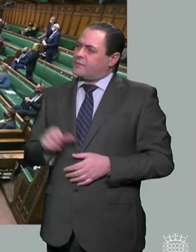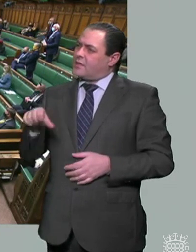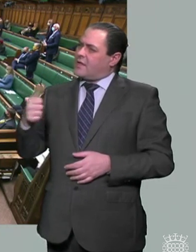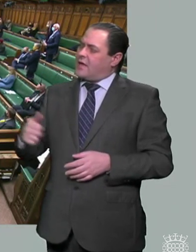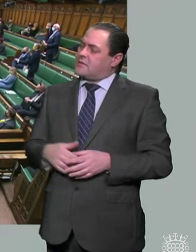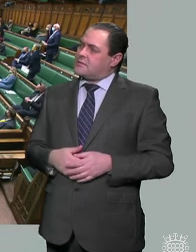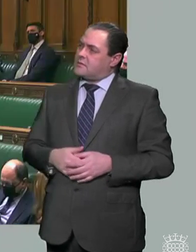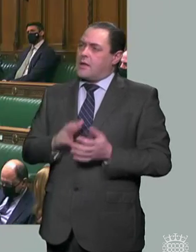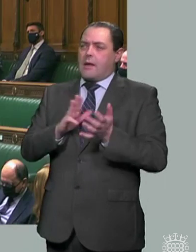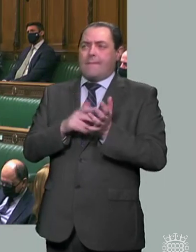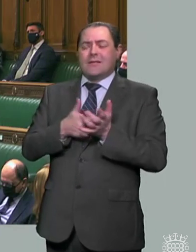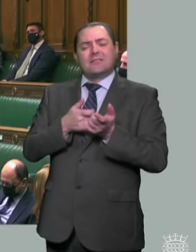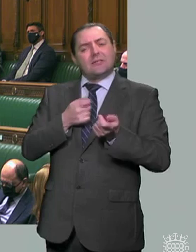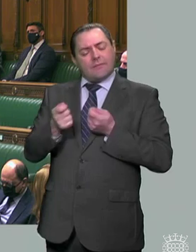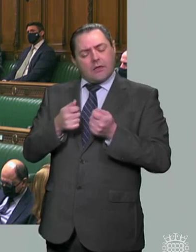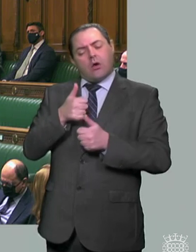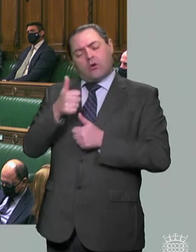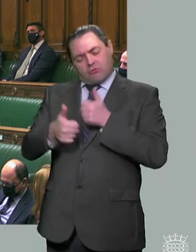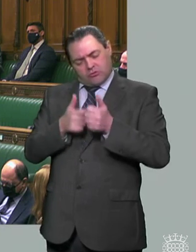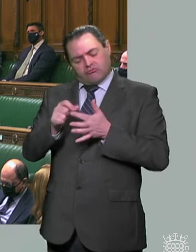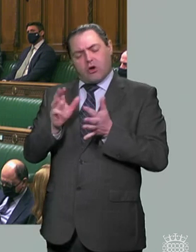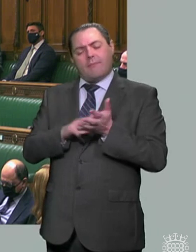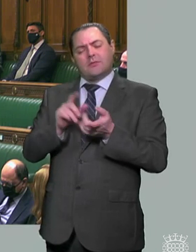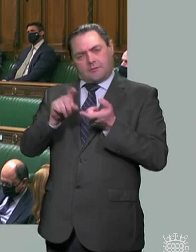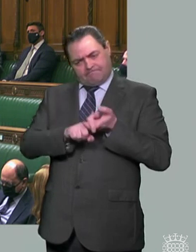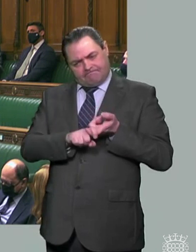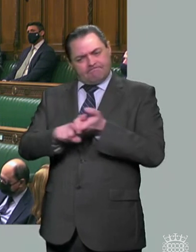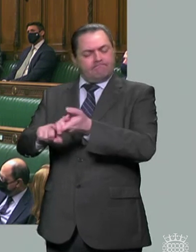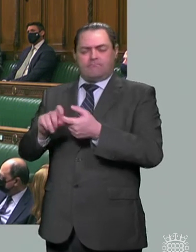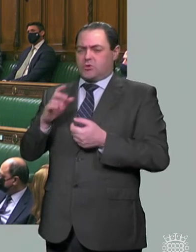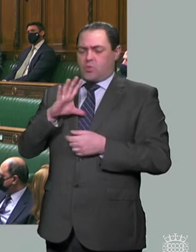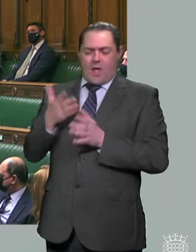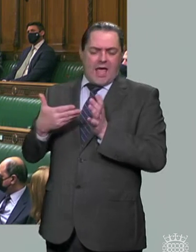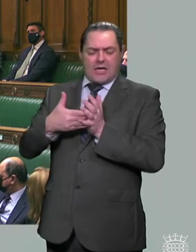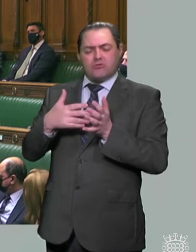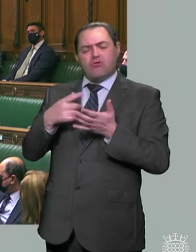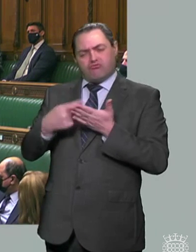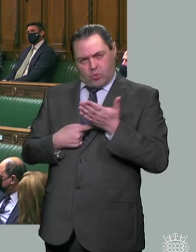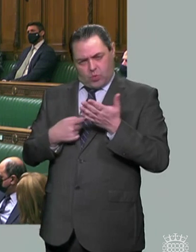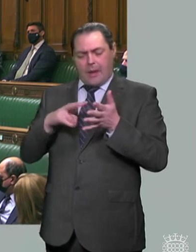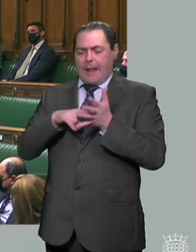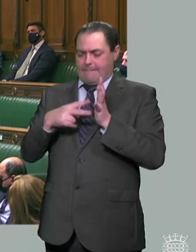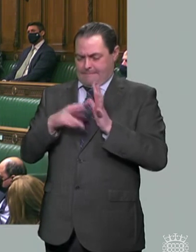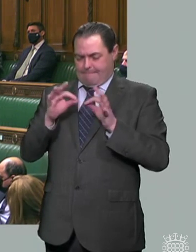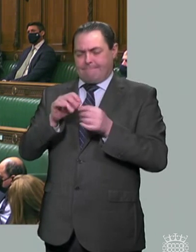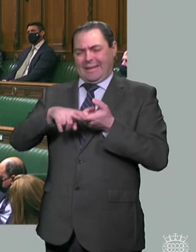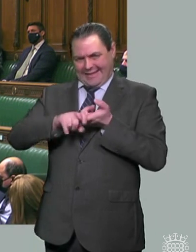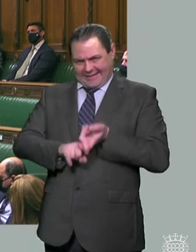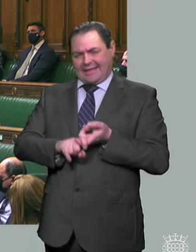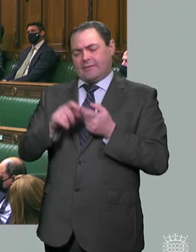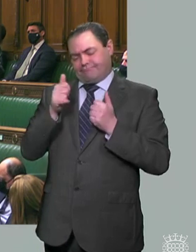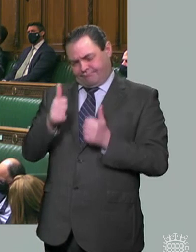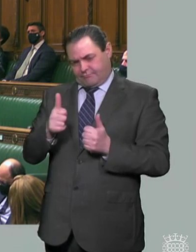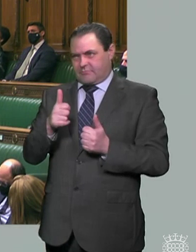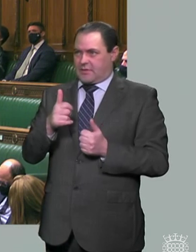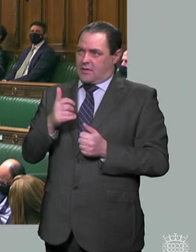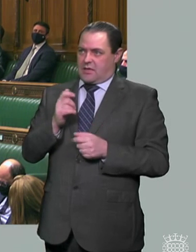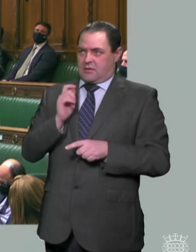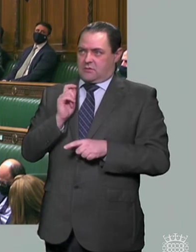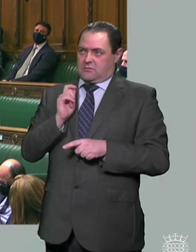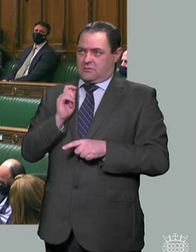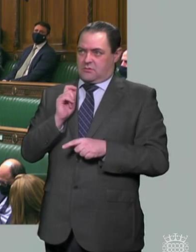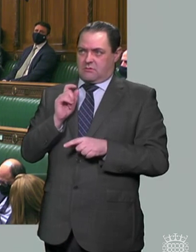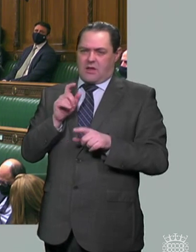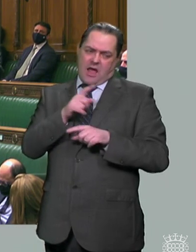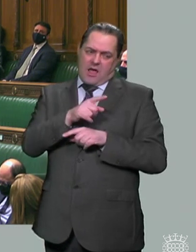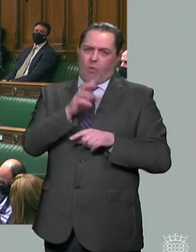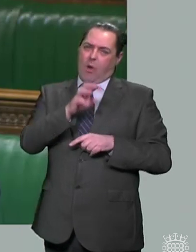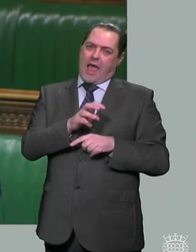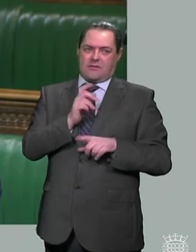I congratulate the Prime Minister on sticking to his guns and not bringing in additional restrictions over the festive period and threatening to charge people £60 for going to work, like they did in Wales.